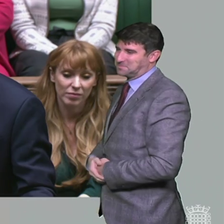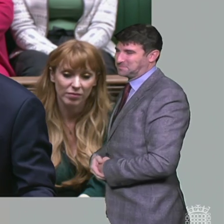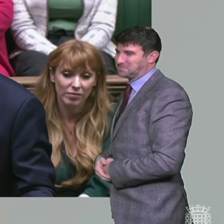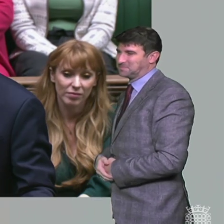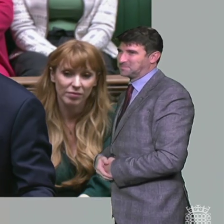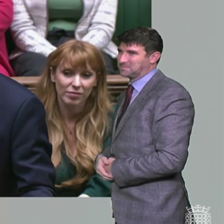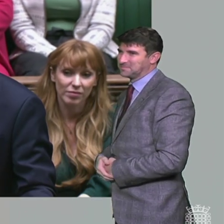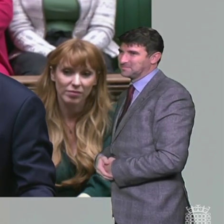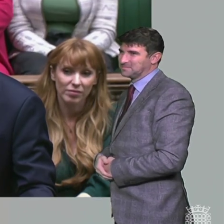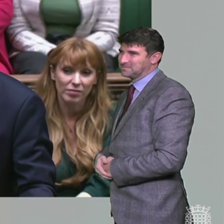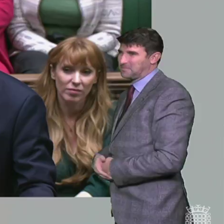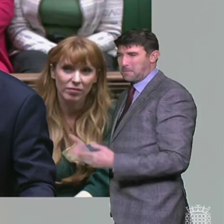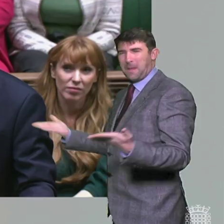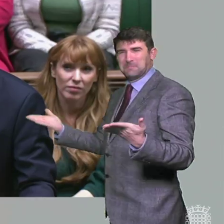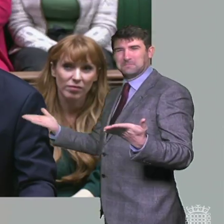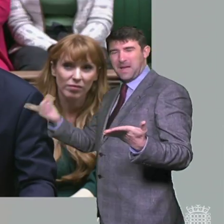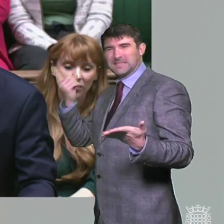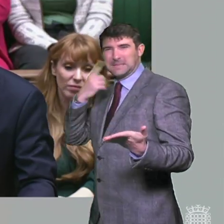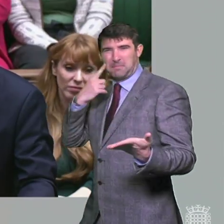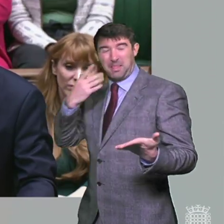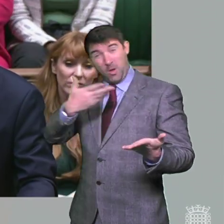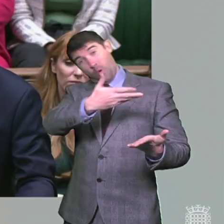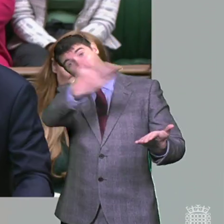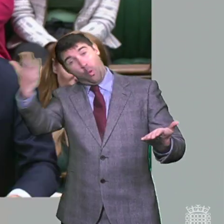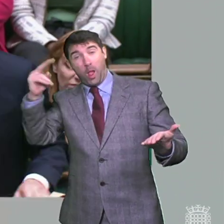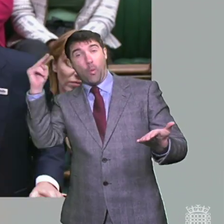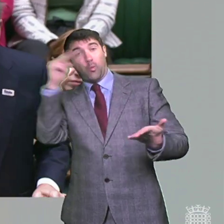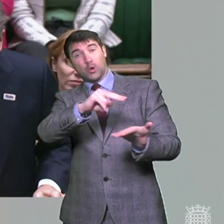I think everyone should watch the video and make up their own minds.